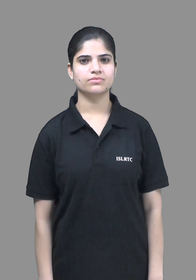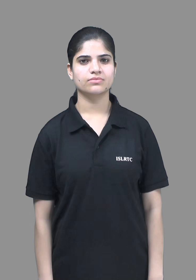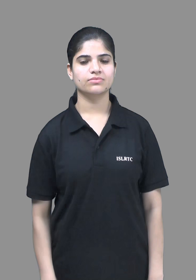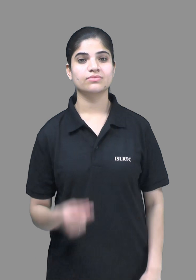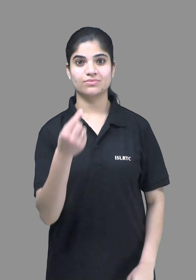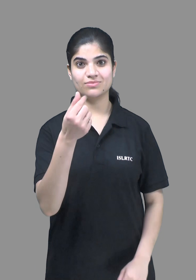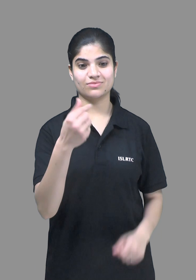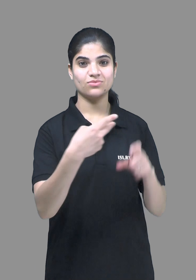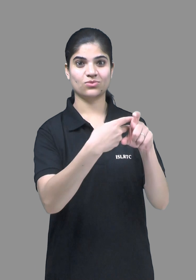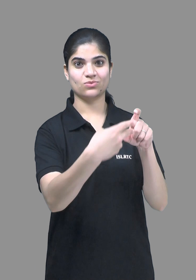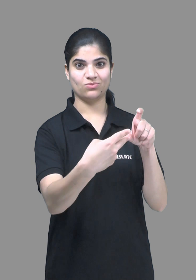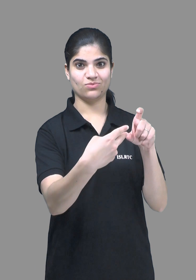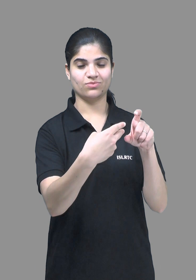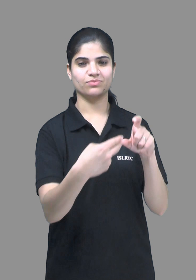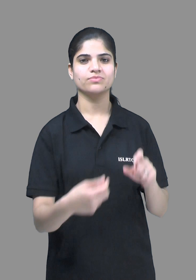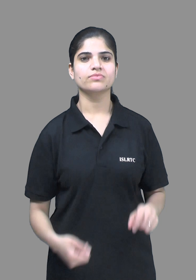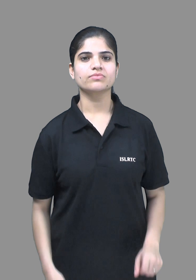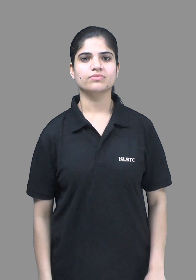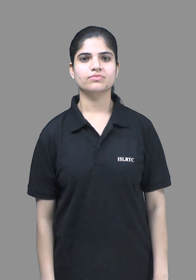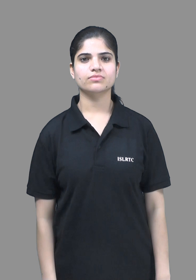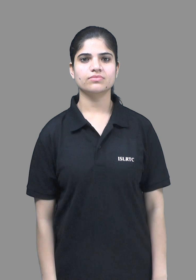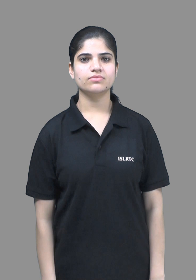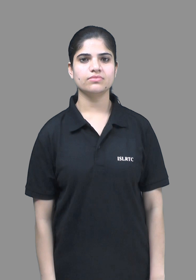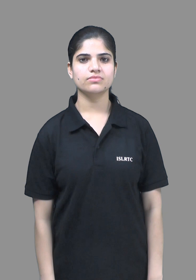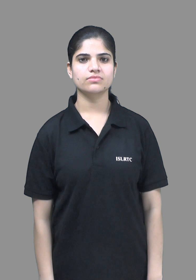Euro